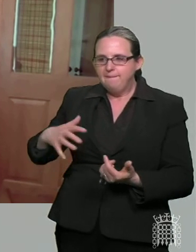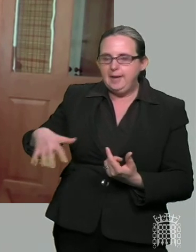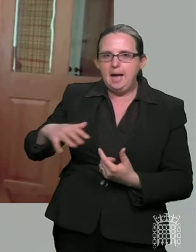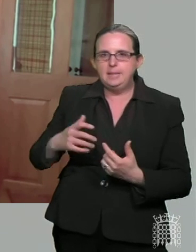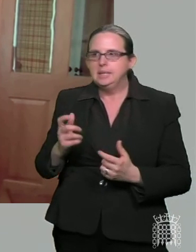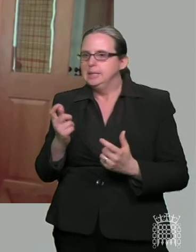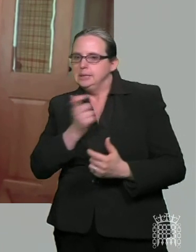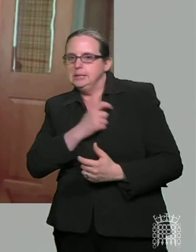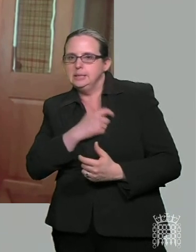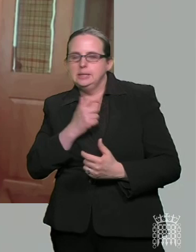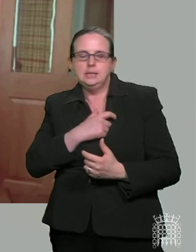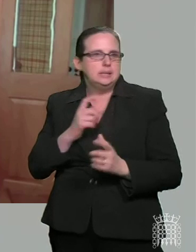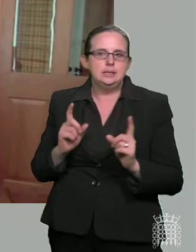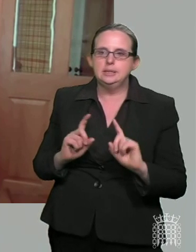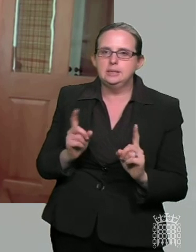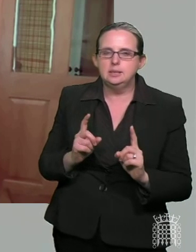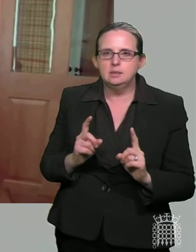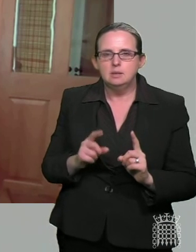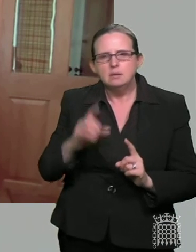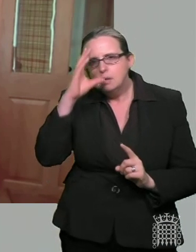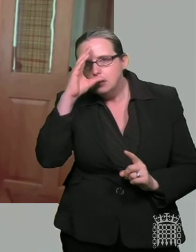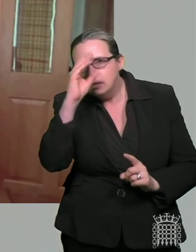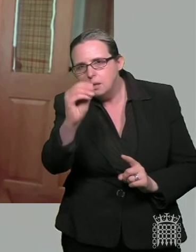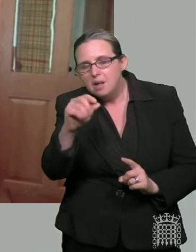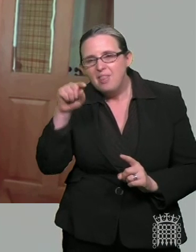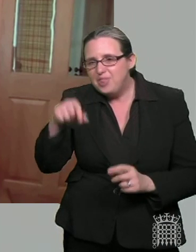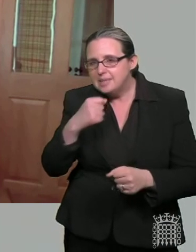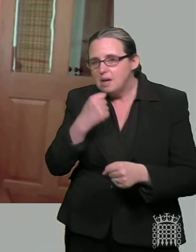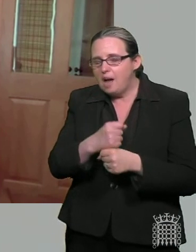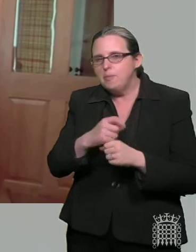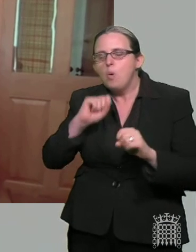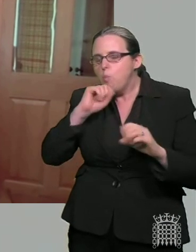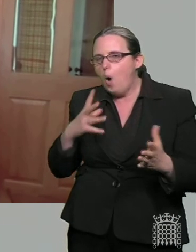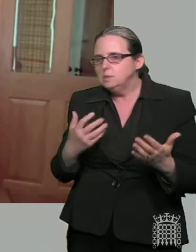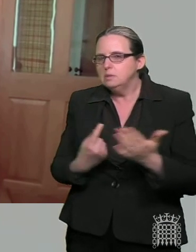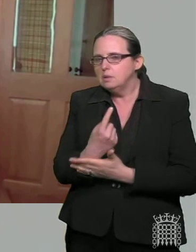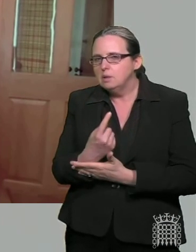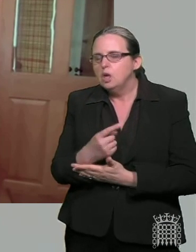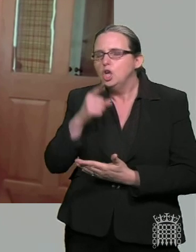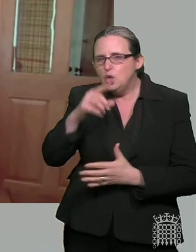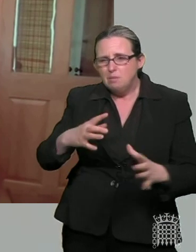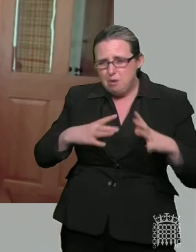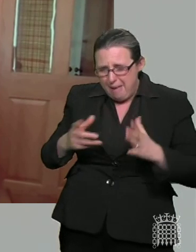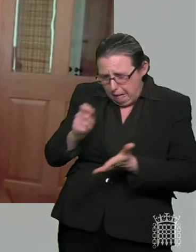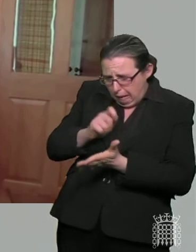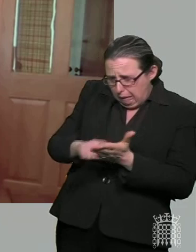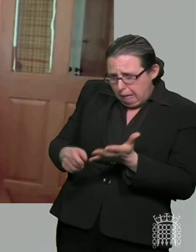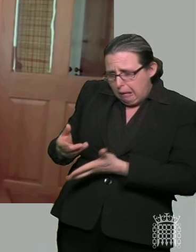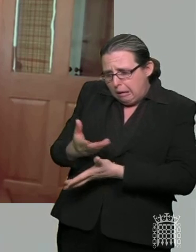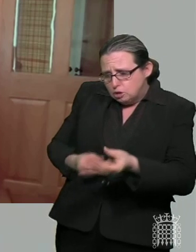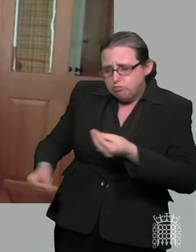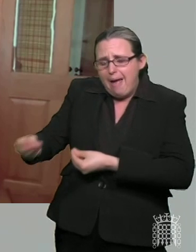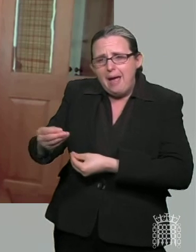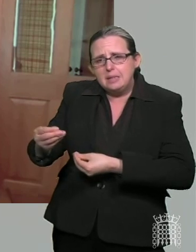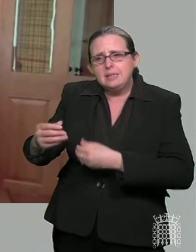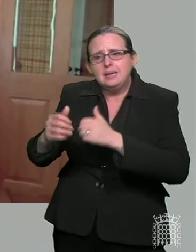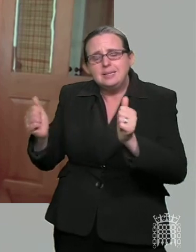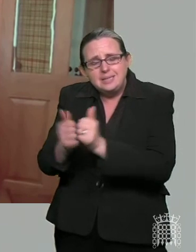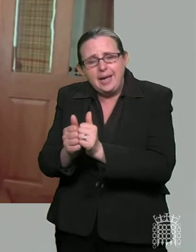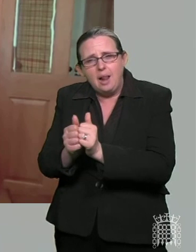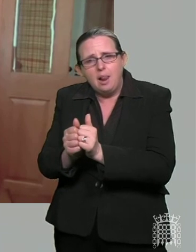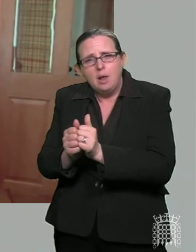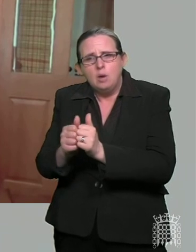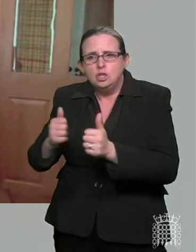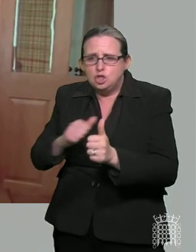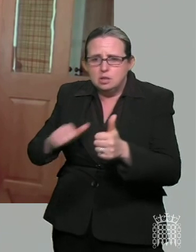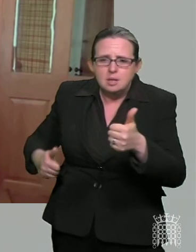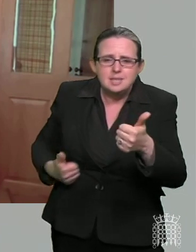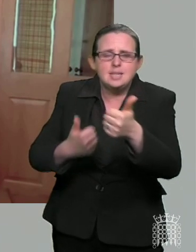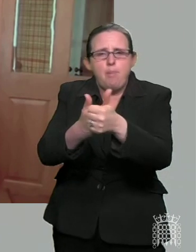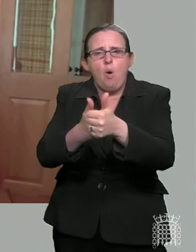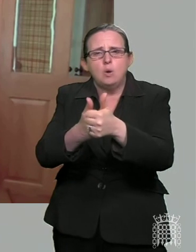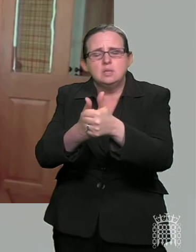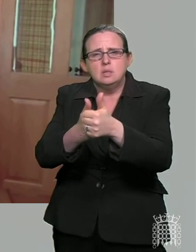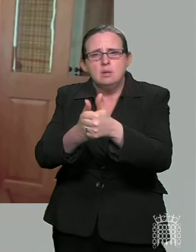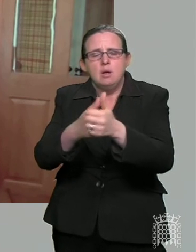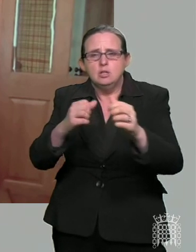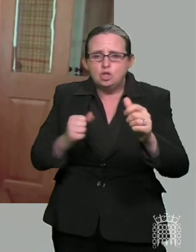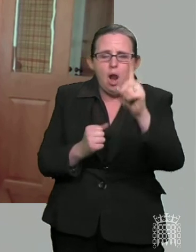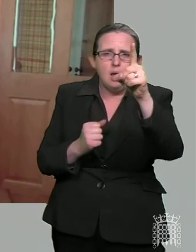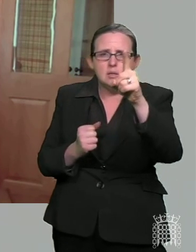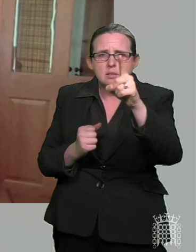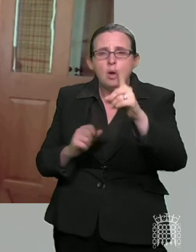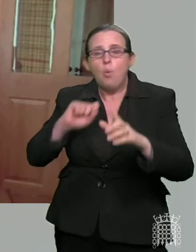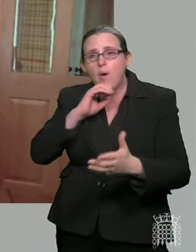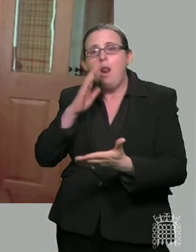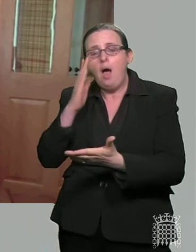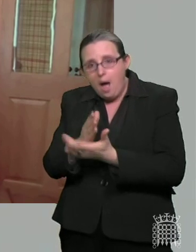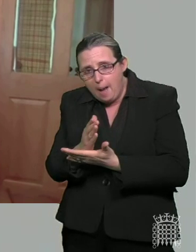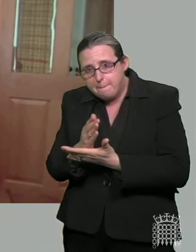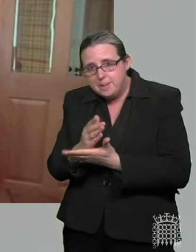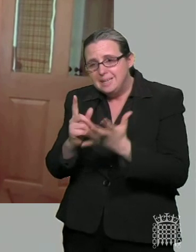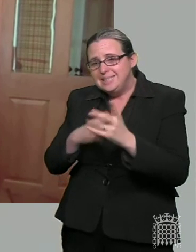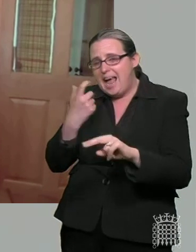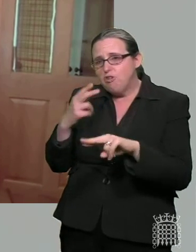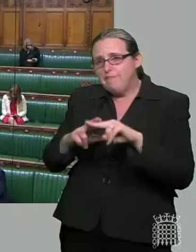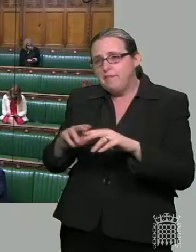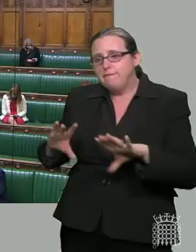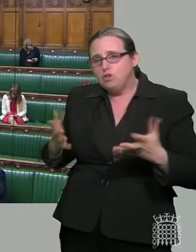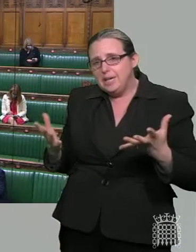Can he categorically rule out his Government being prepared to sign up to a trade deal that will at any future point guarantee tariff-free access to Australian lamb and beef—yes or no?